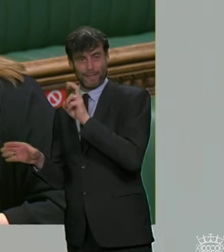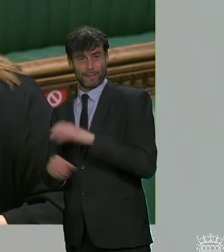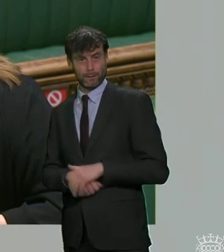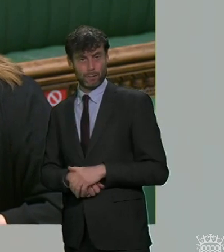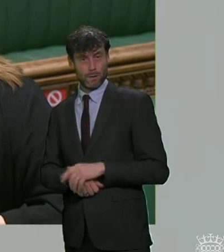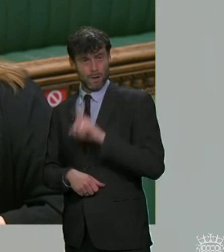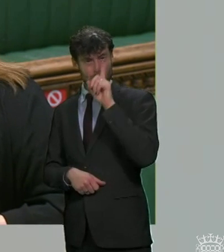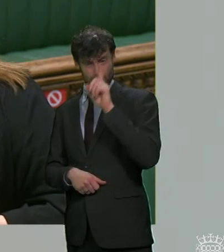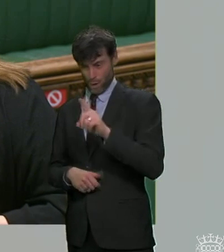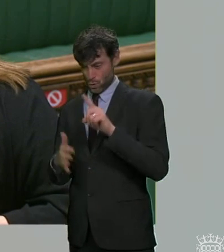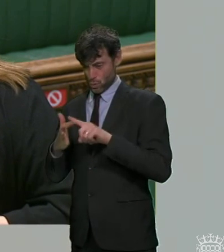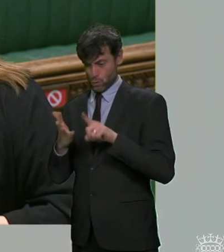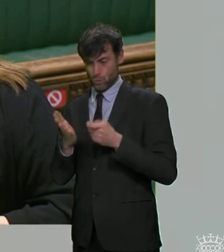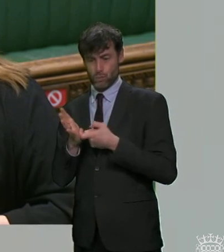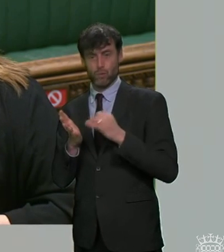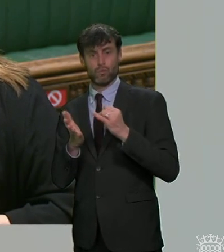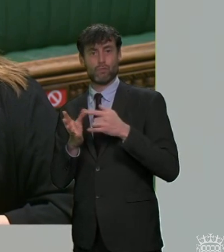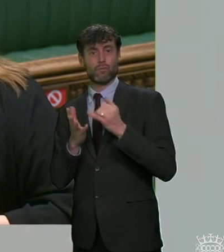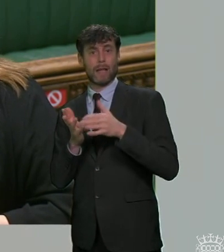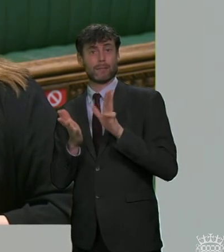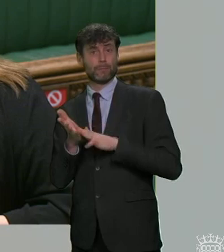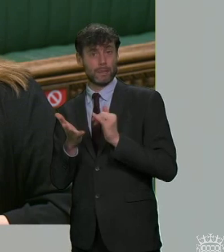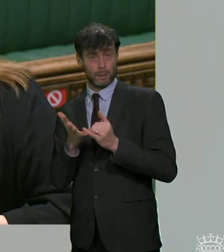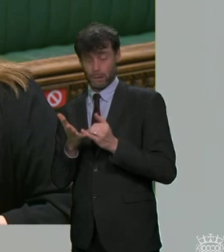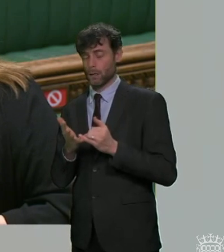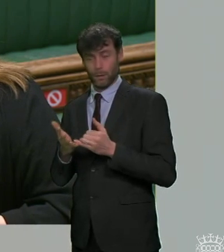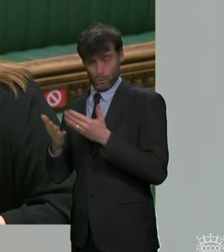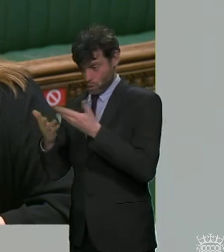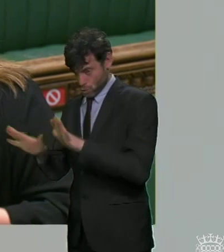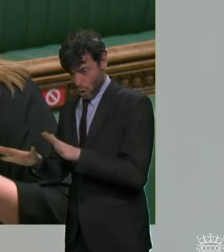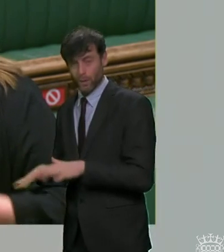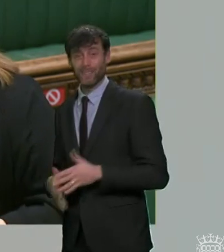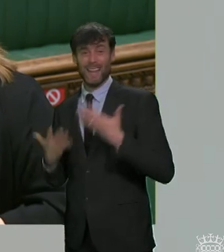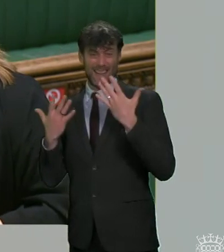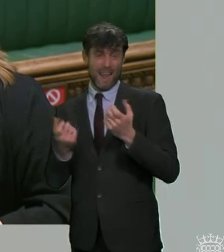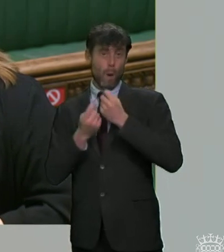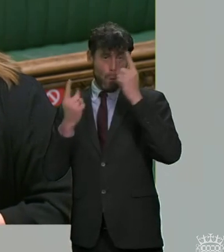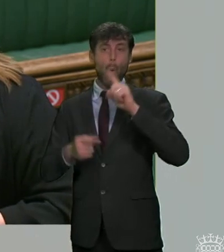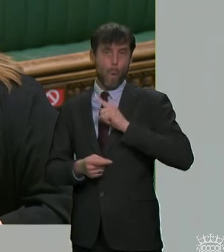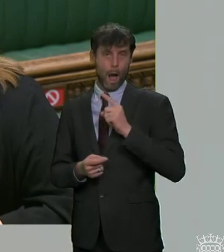It is no wonder that students are choosing the SNP and independence for a prosperous future.